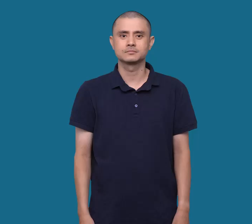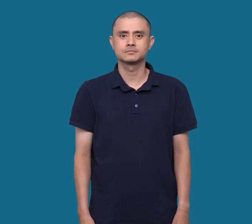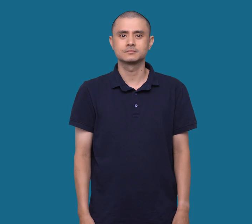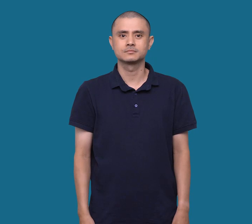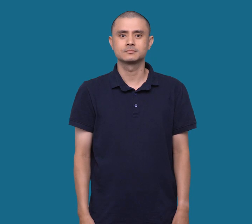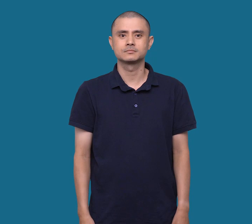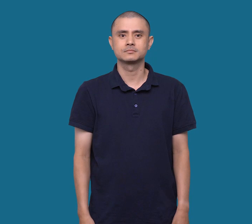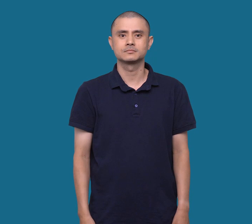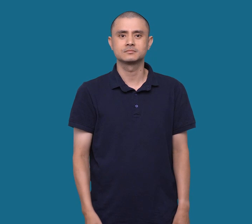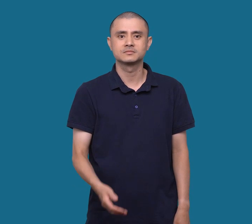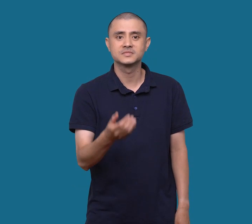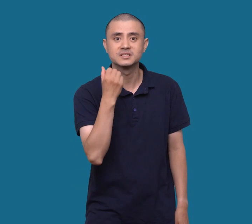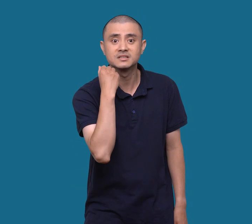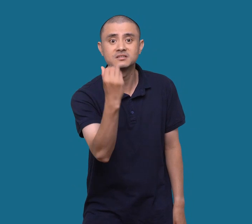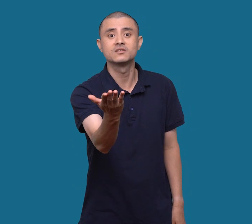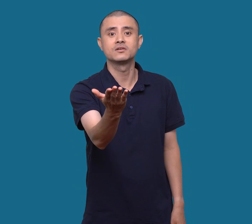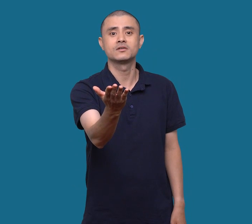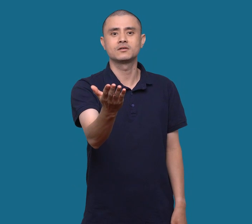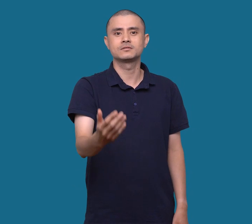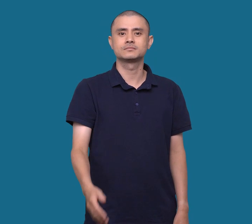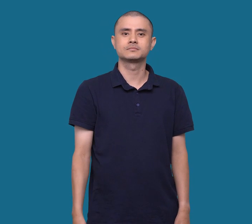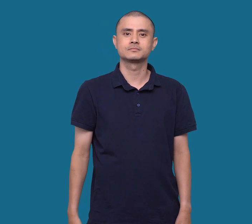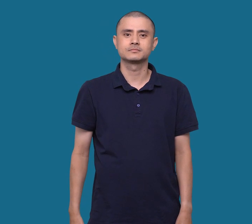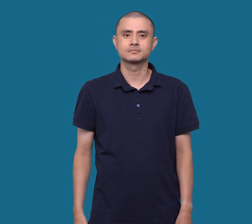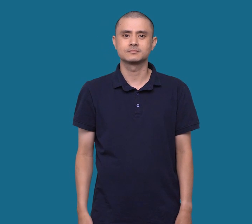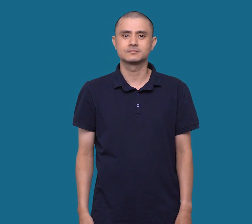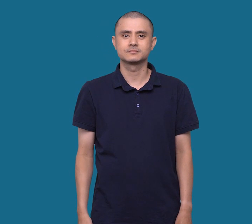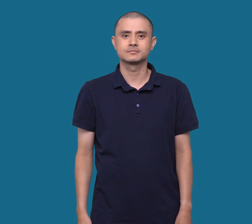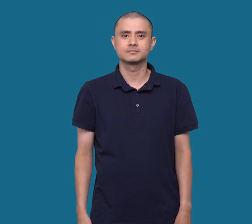ai cho